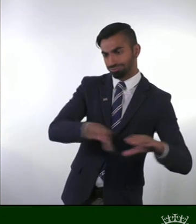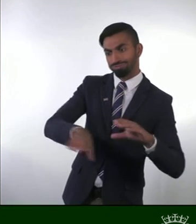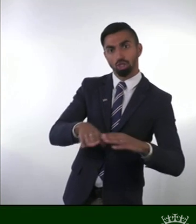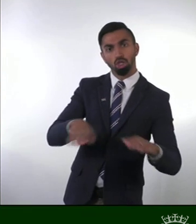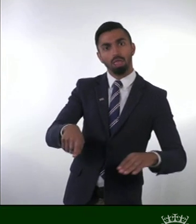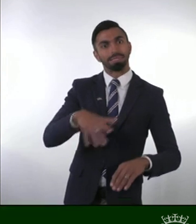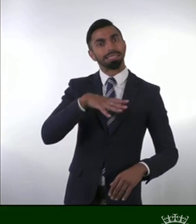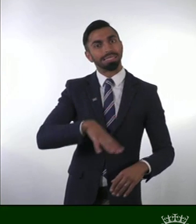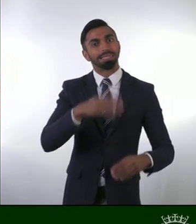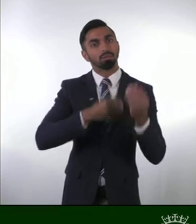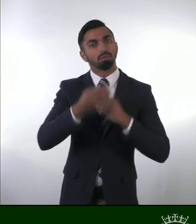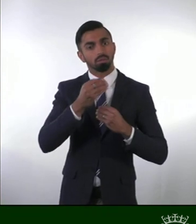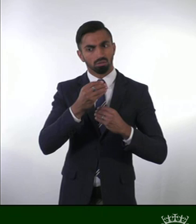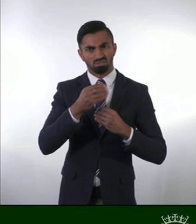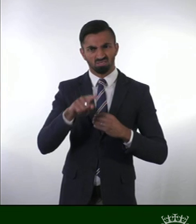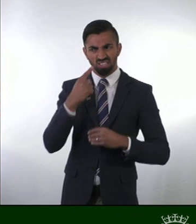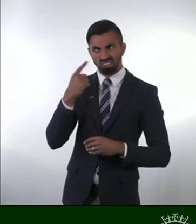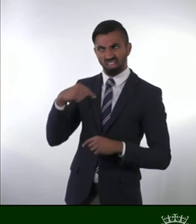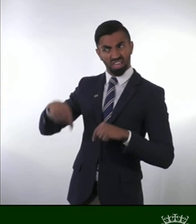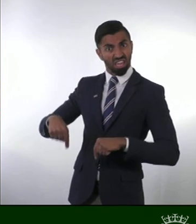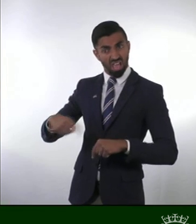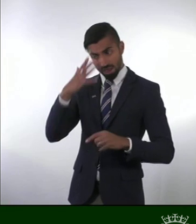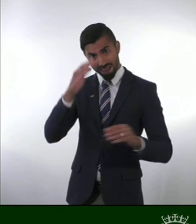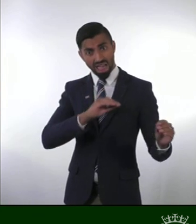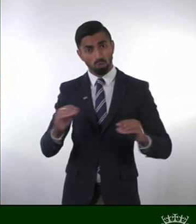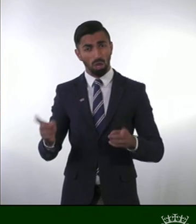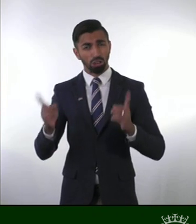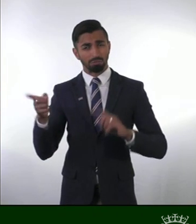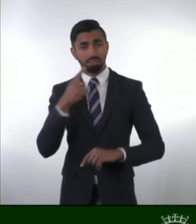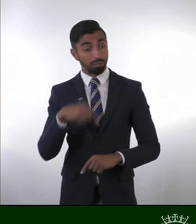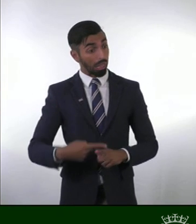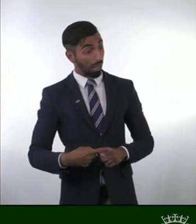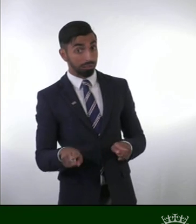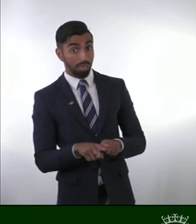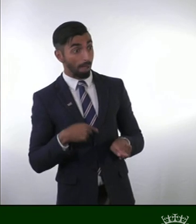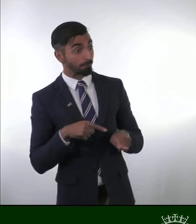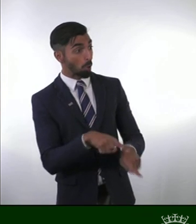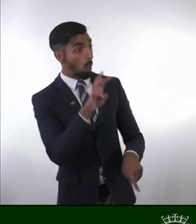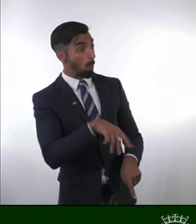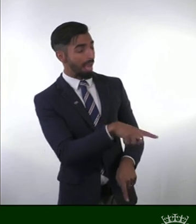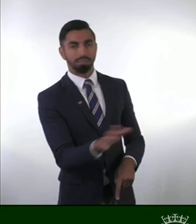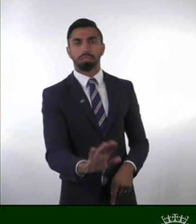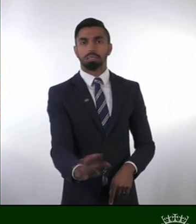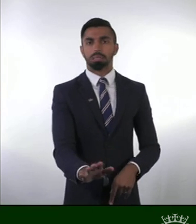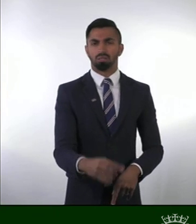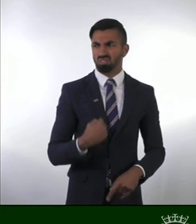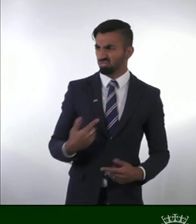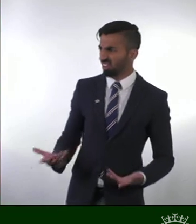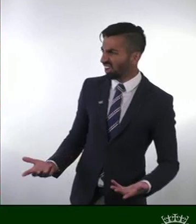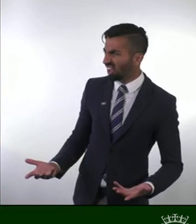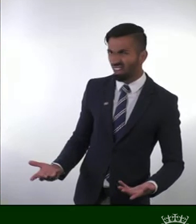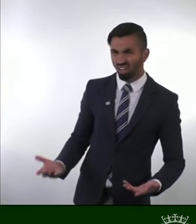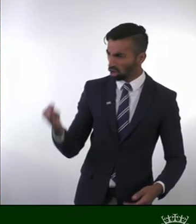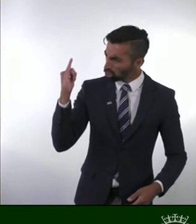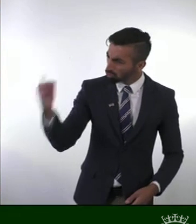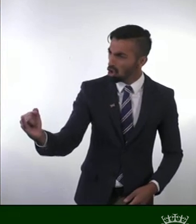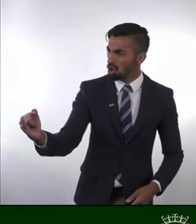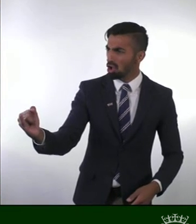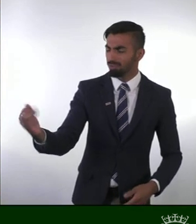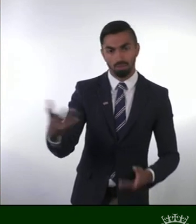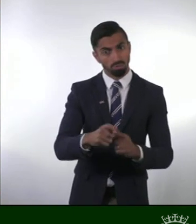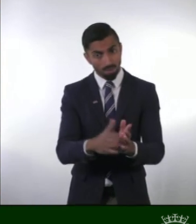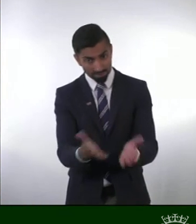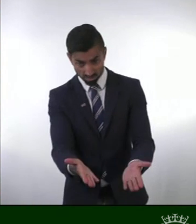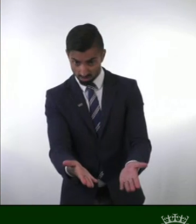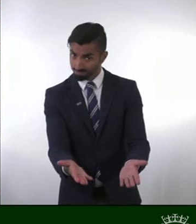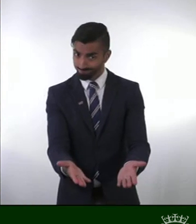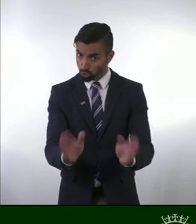That is just wrong, and it will lead to further inequality, so may I urge the Prime Minister to reconsider on that point?